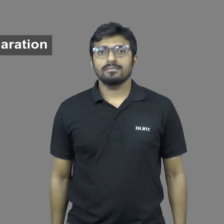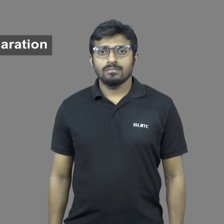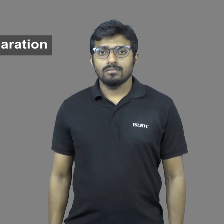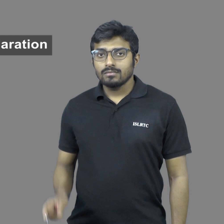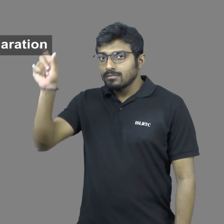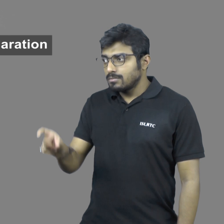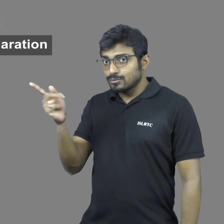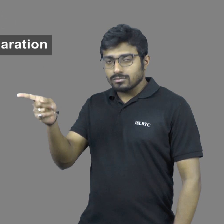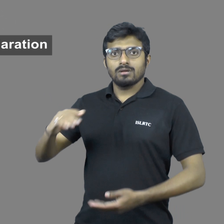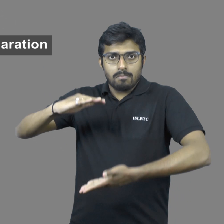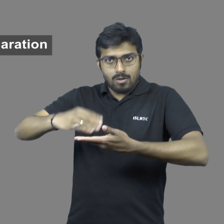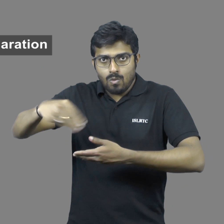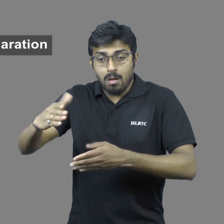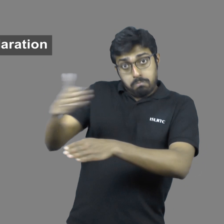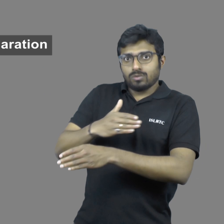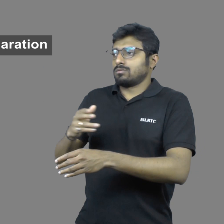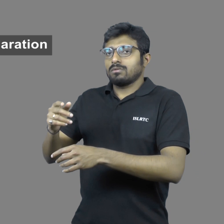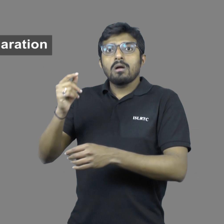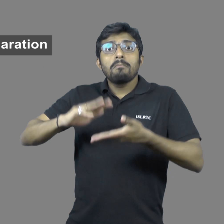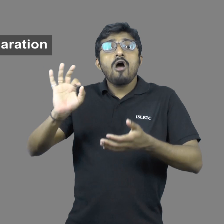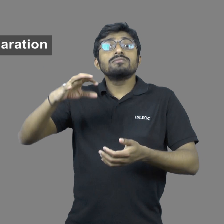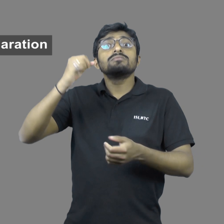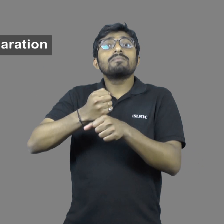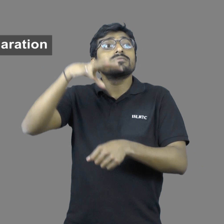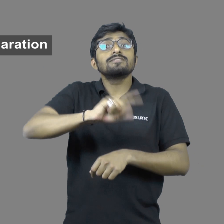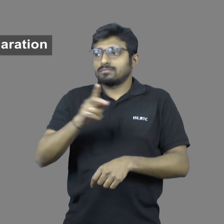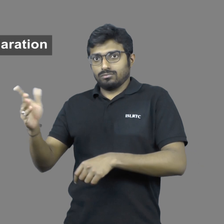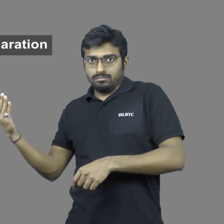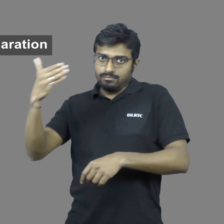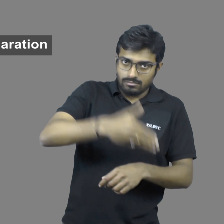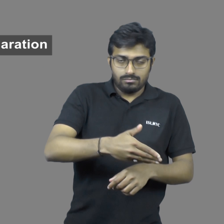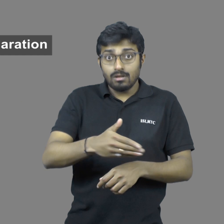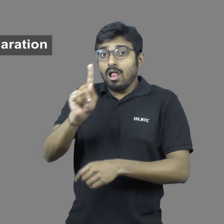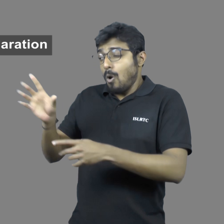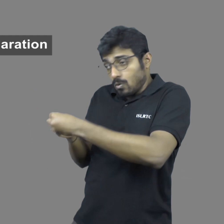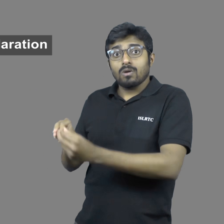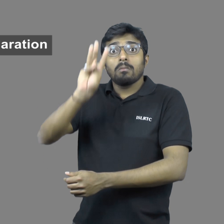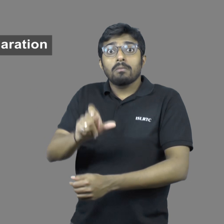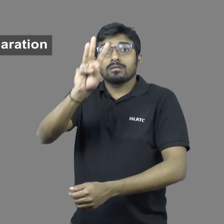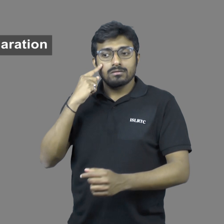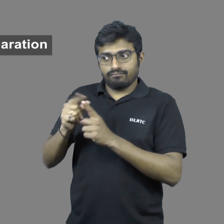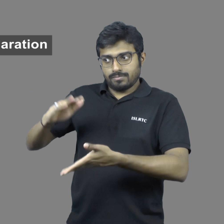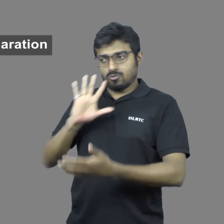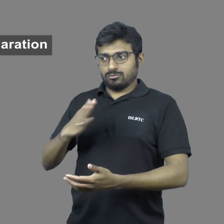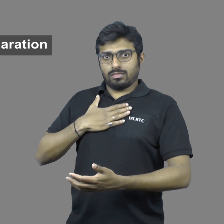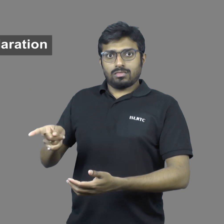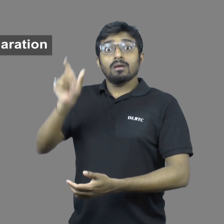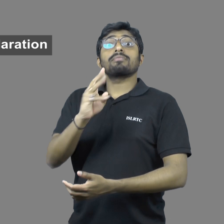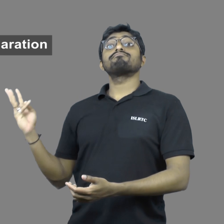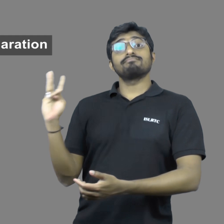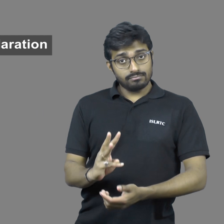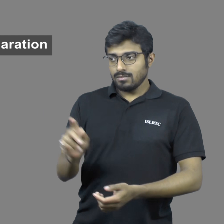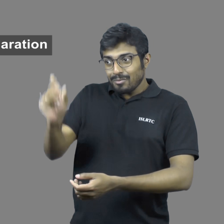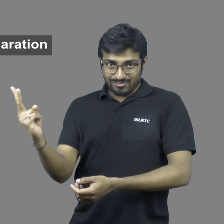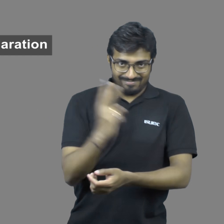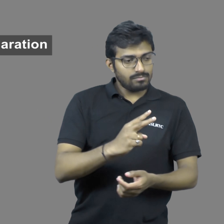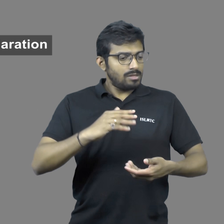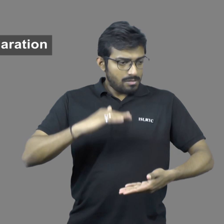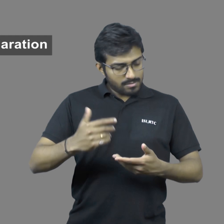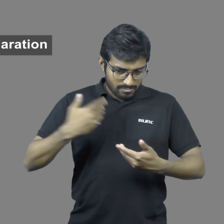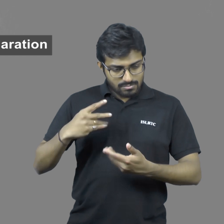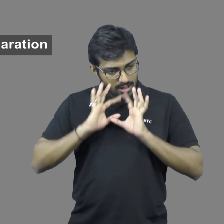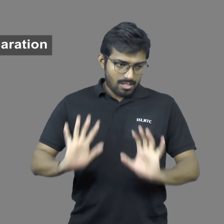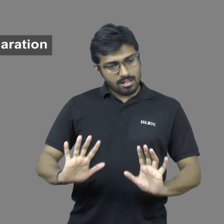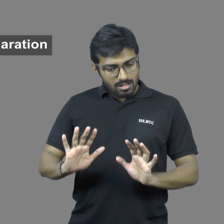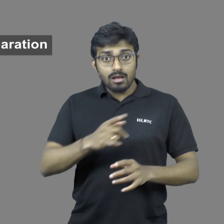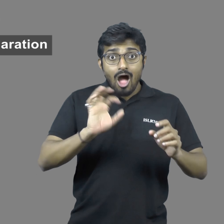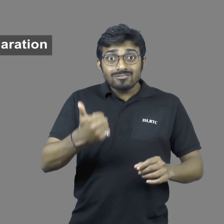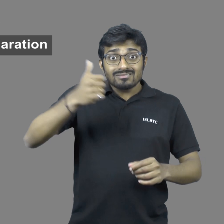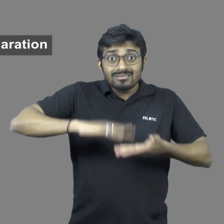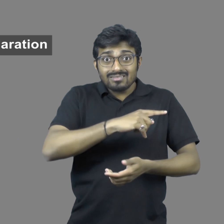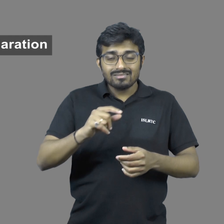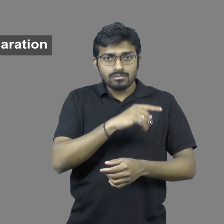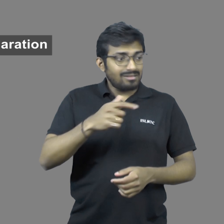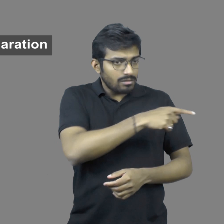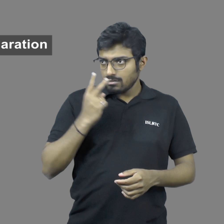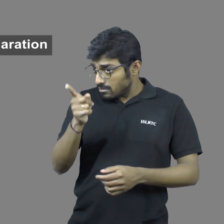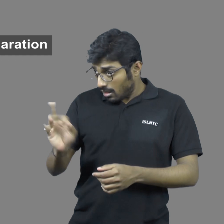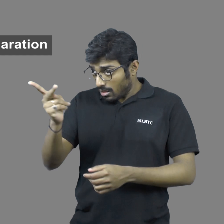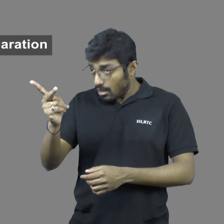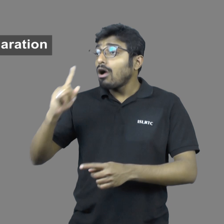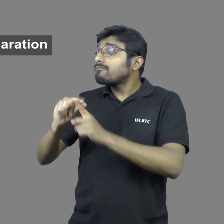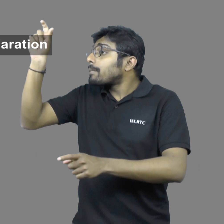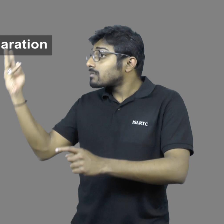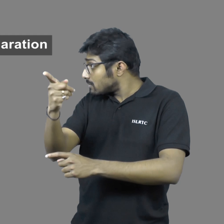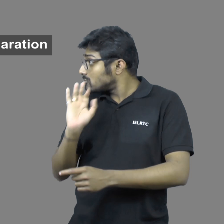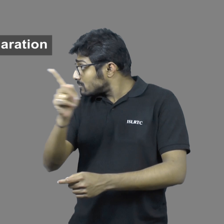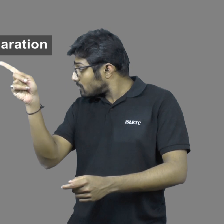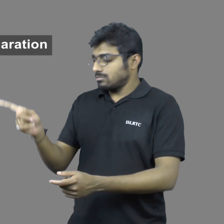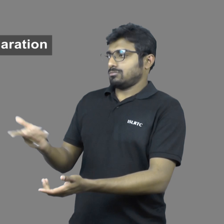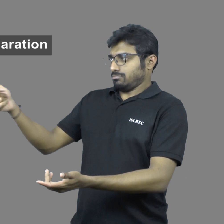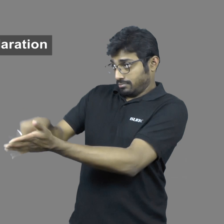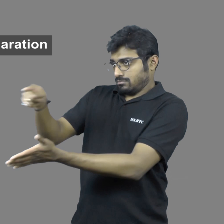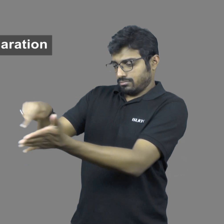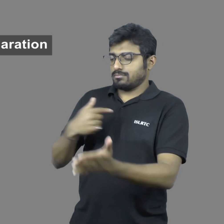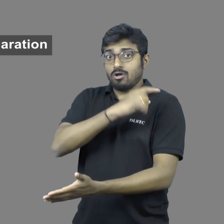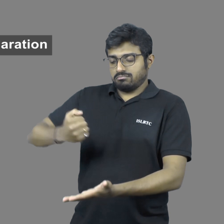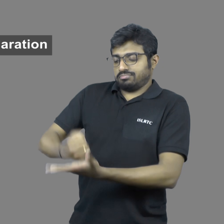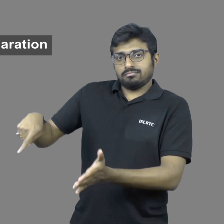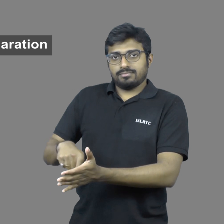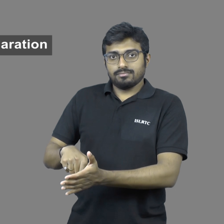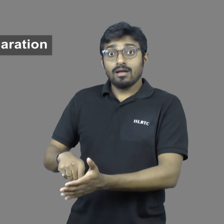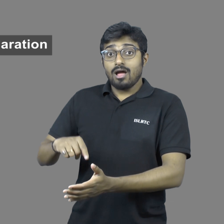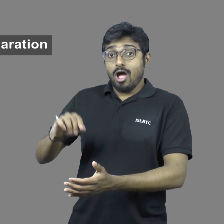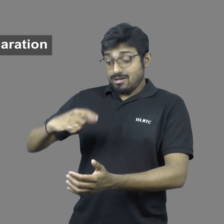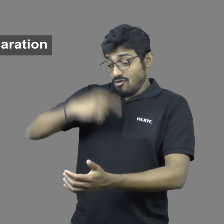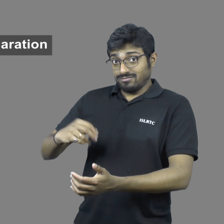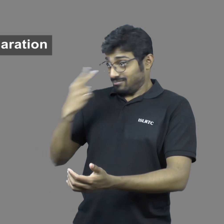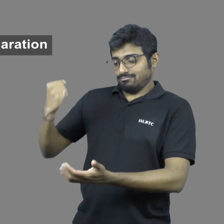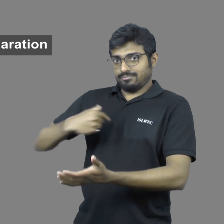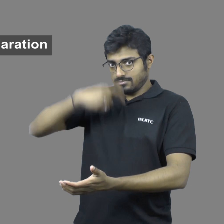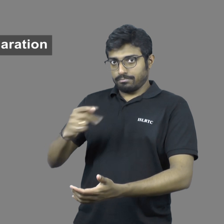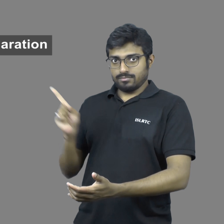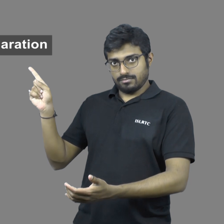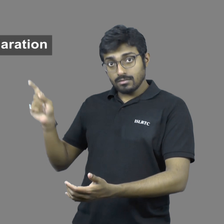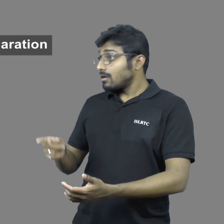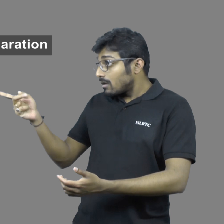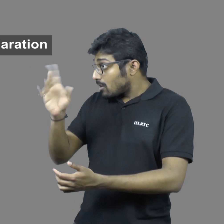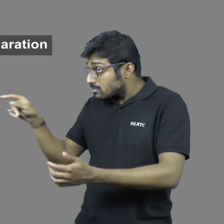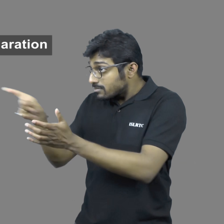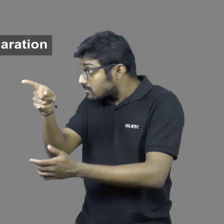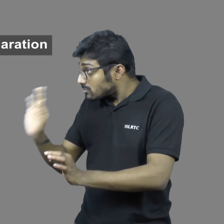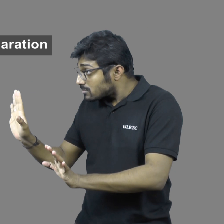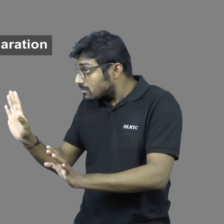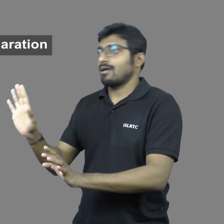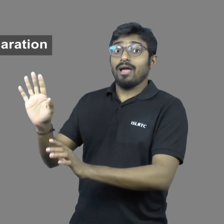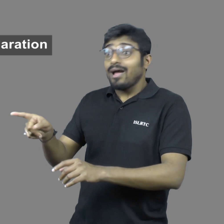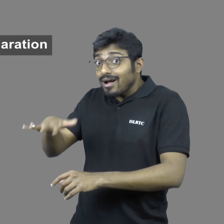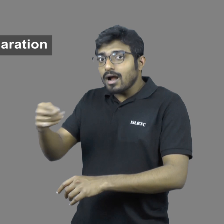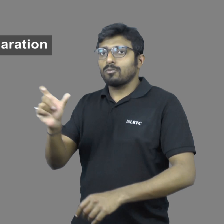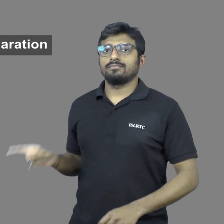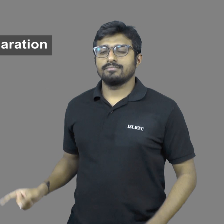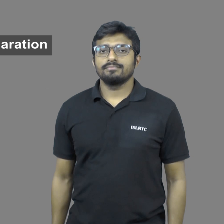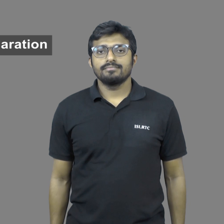Marriage Officer Witnesses by Declaration